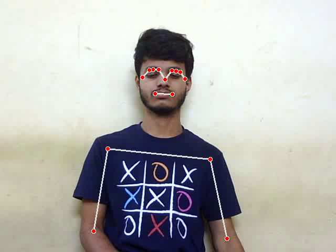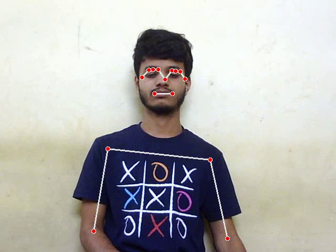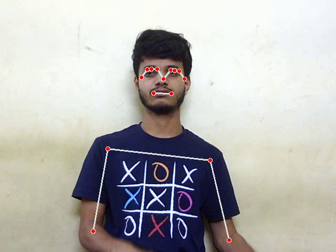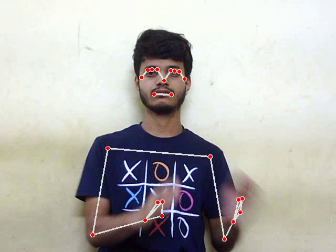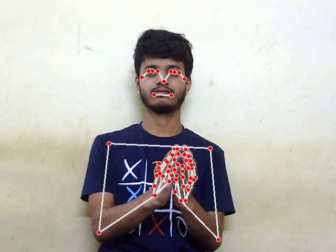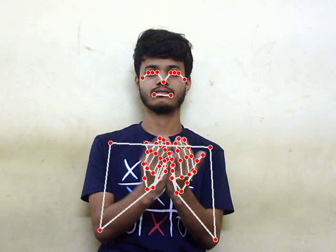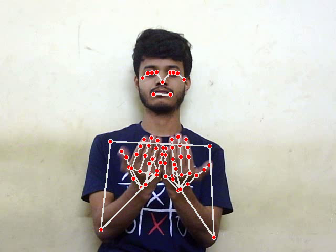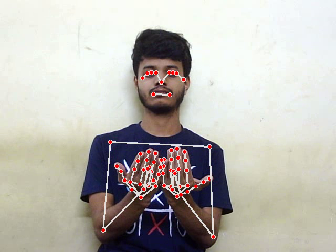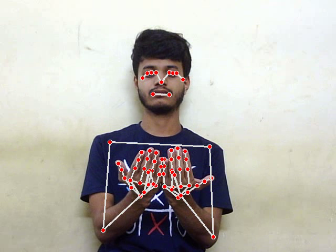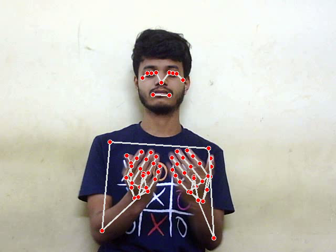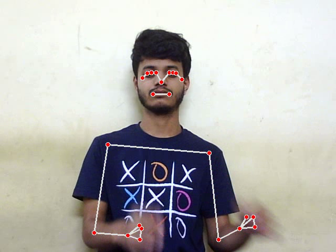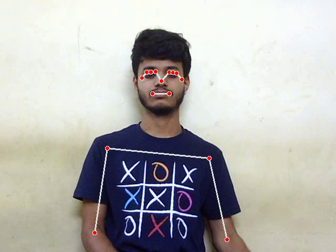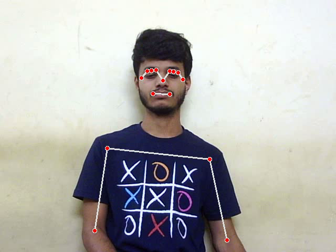book